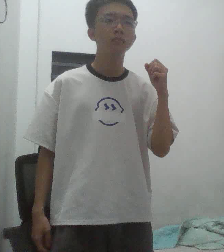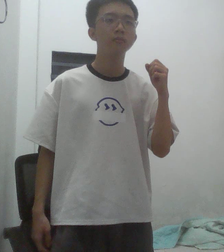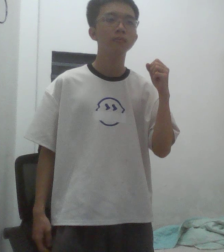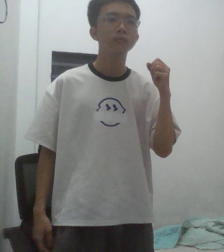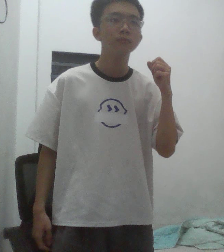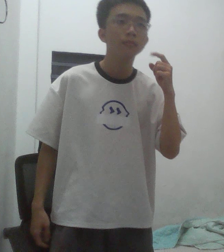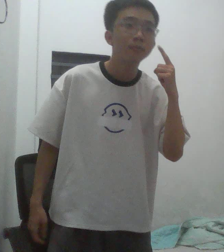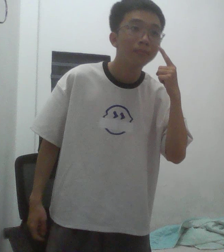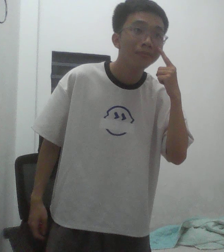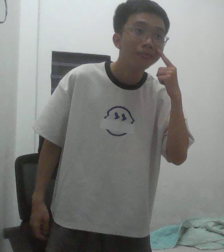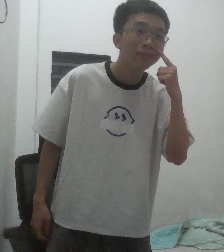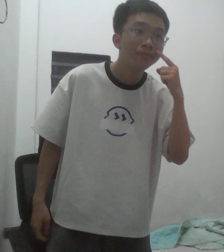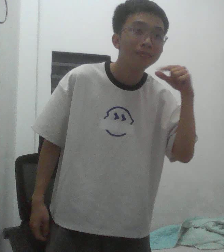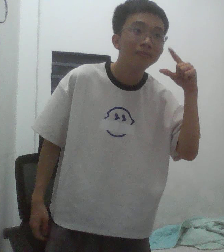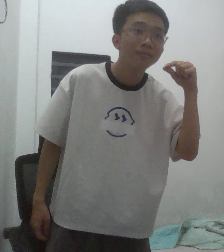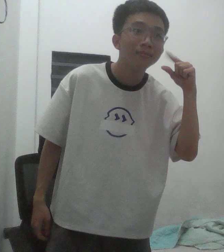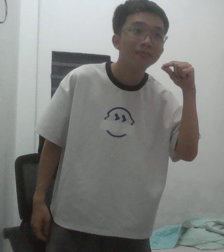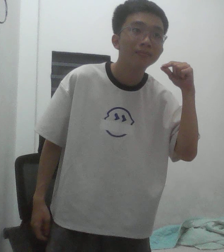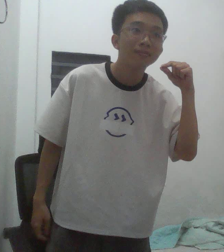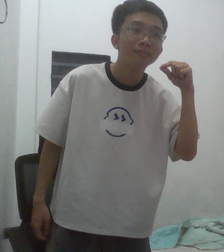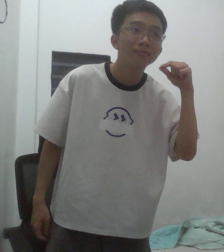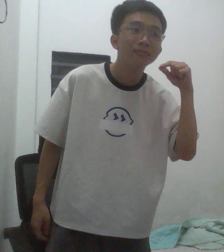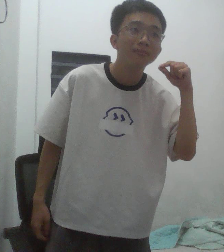lam quen